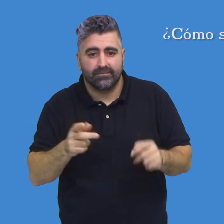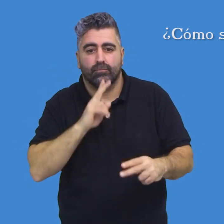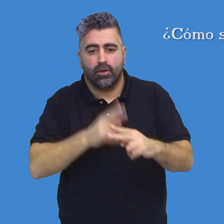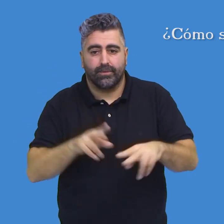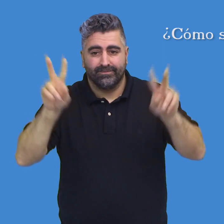nombre